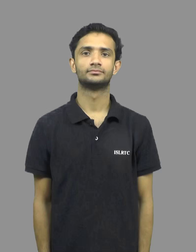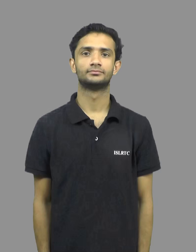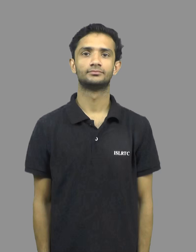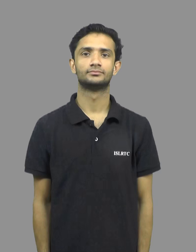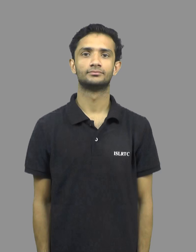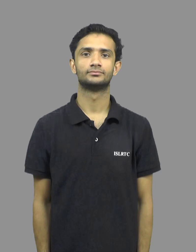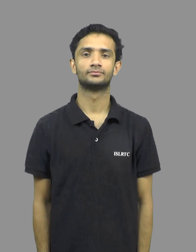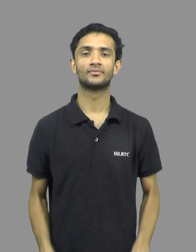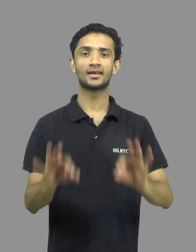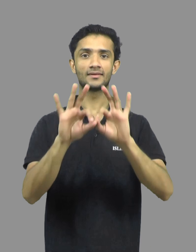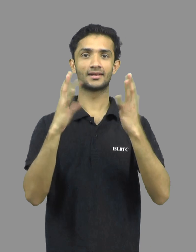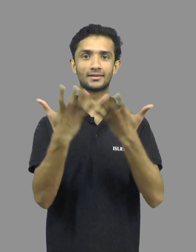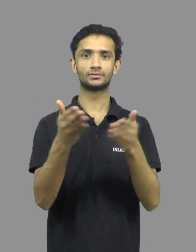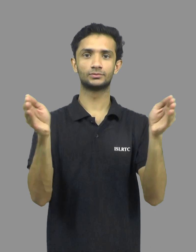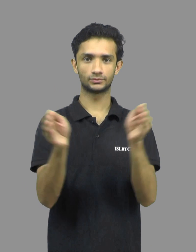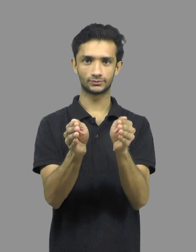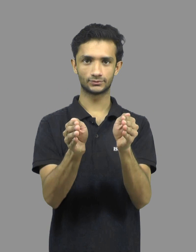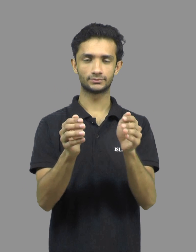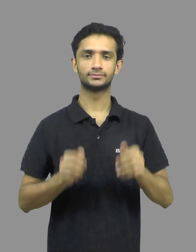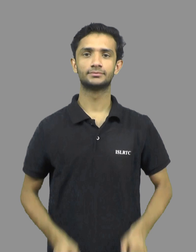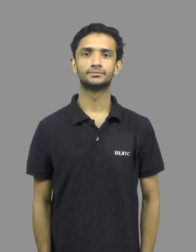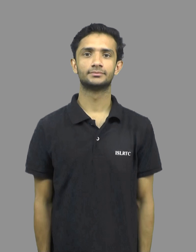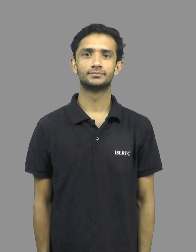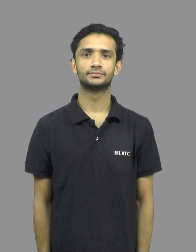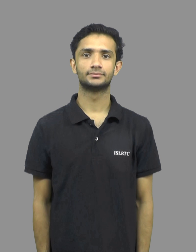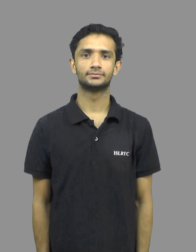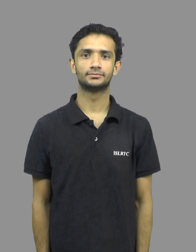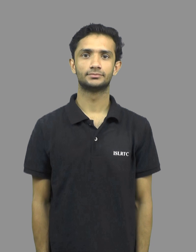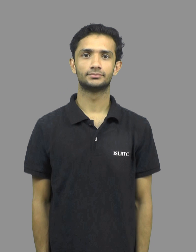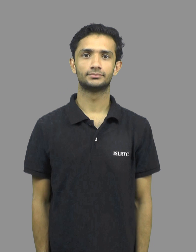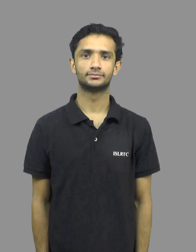Nuclear Family